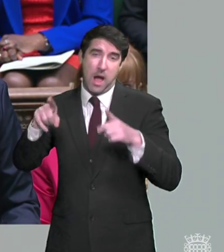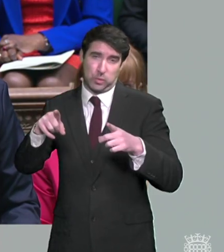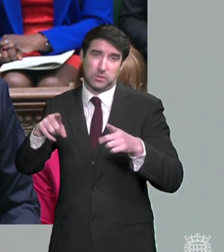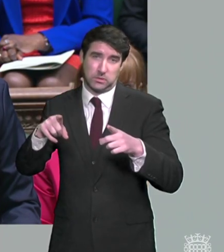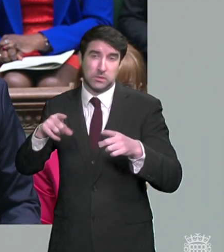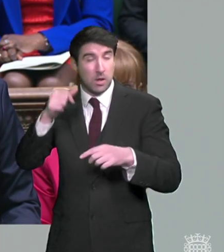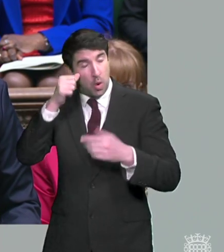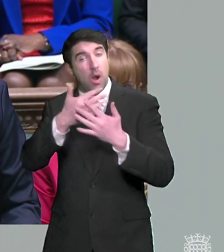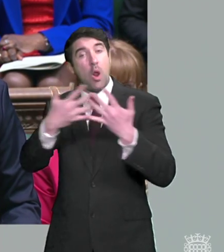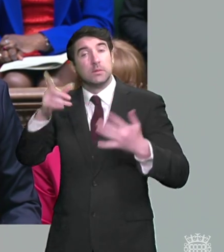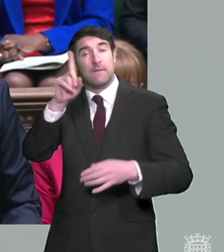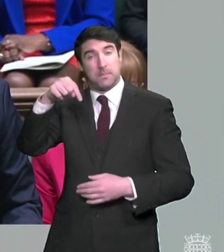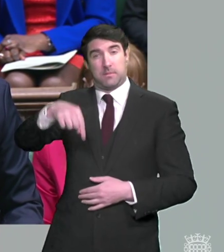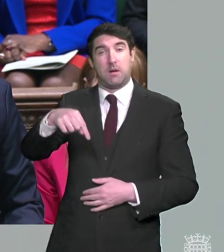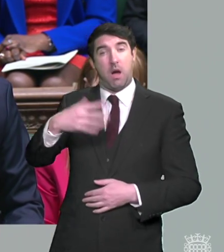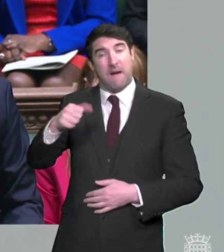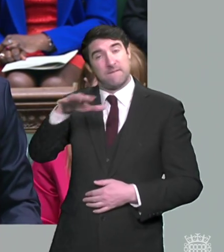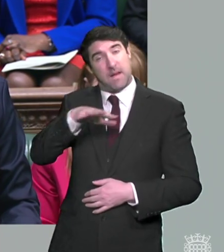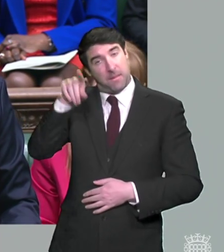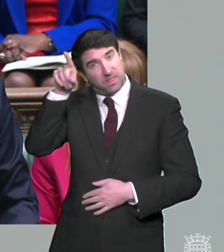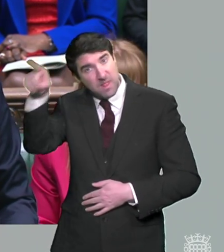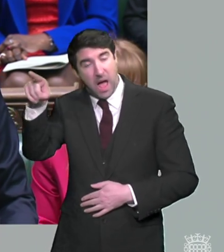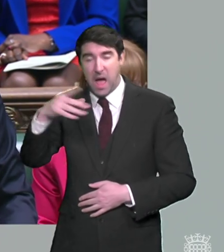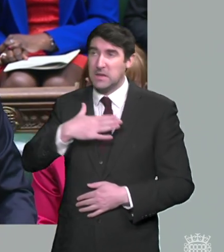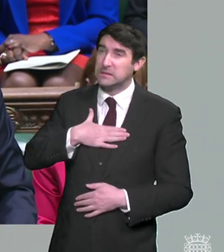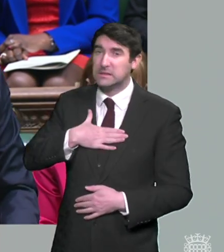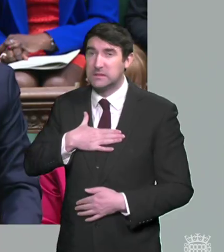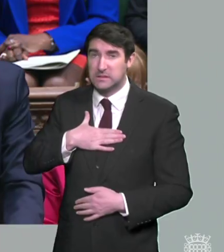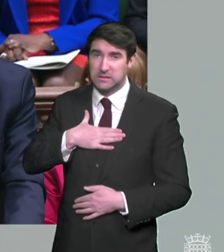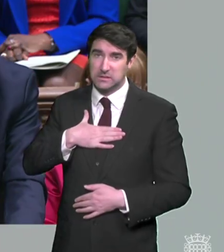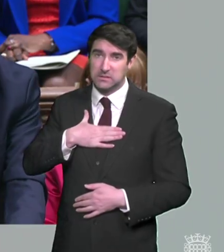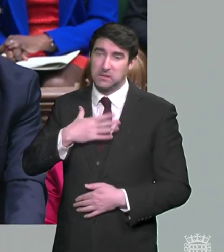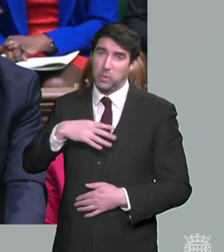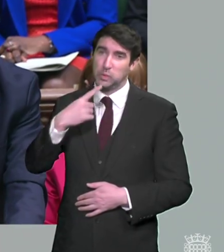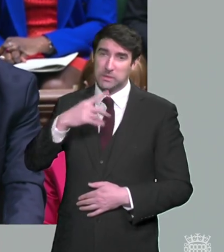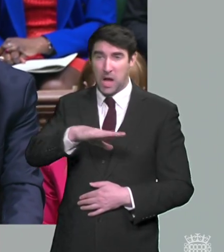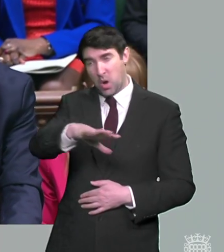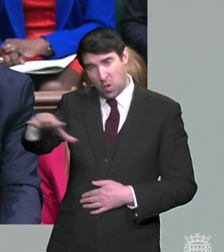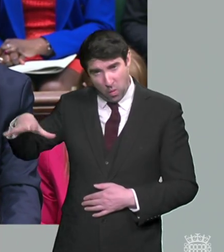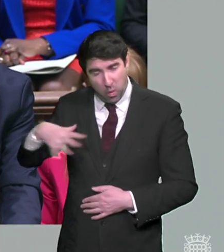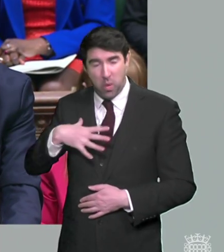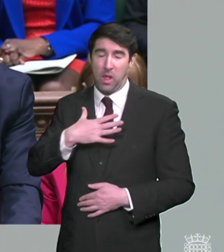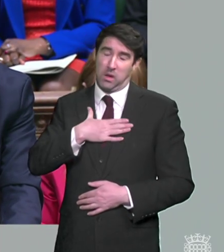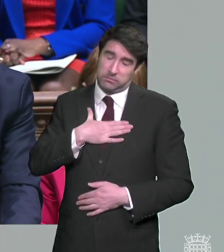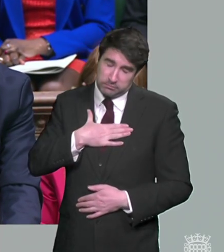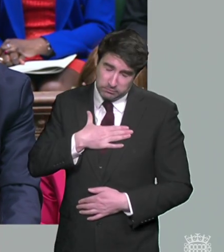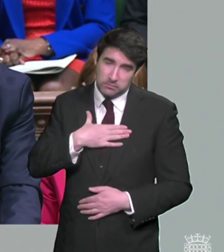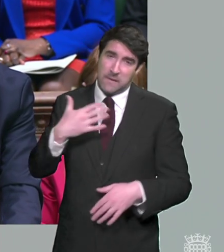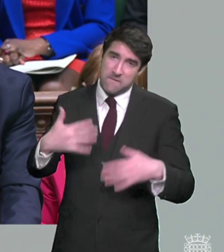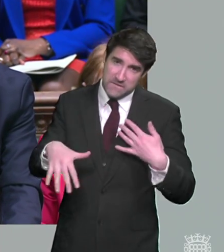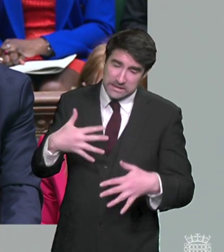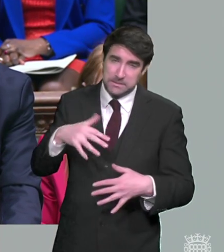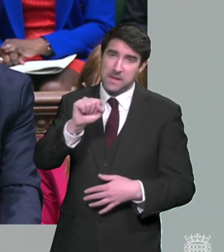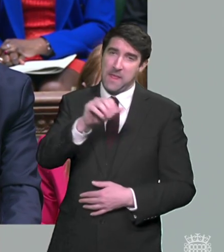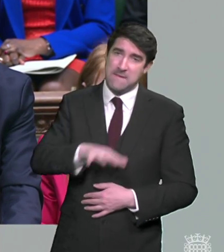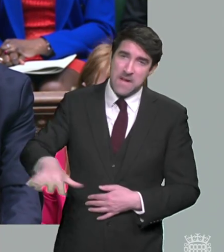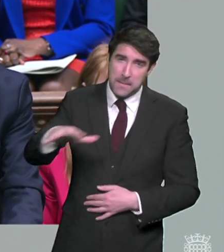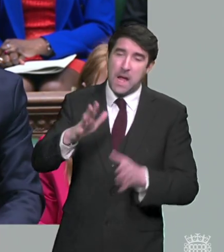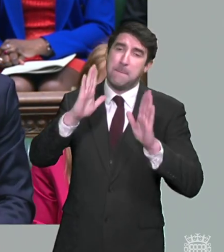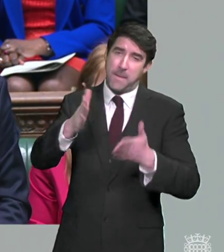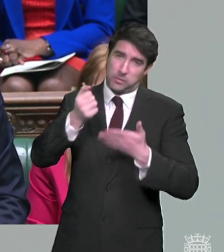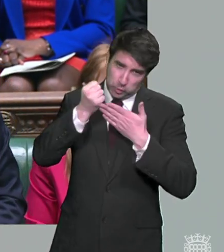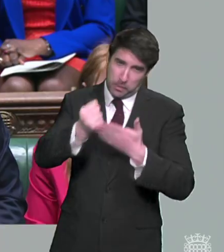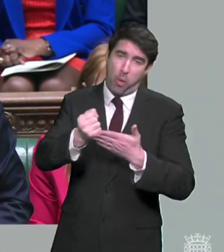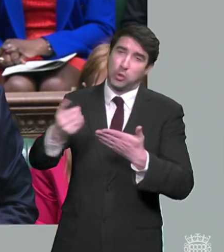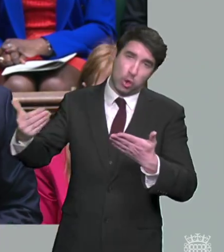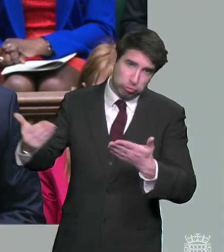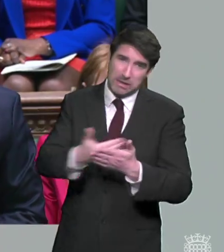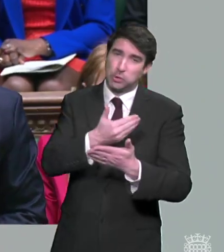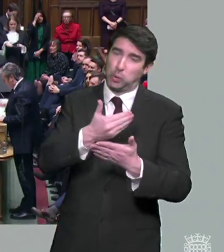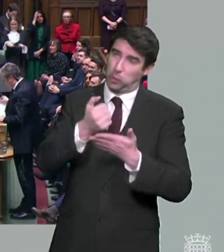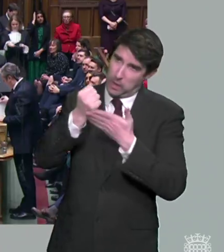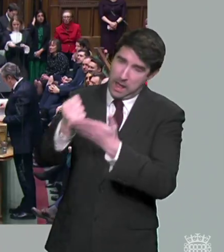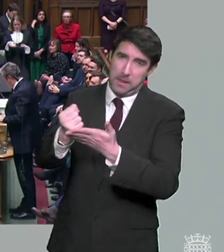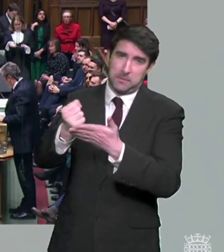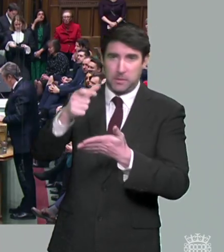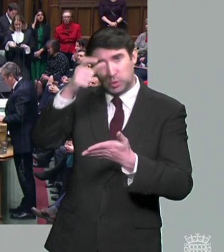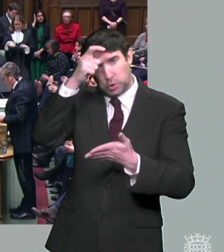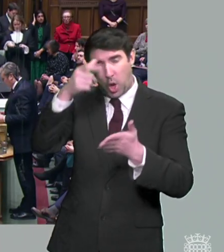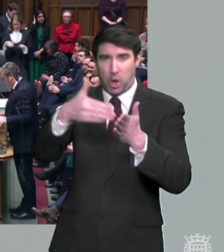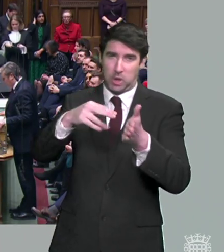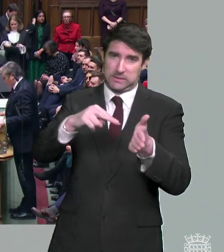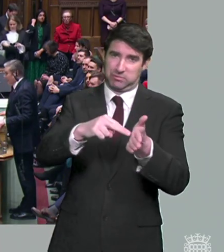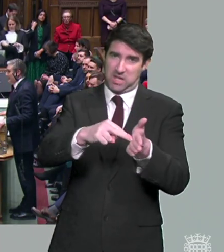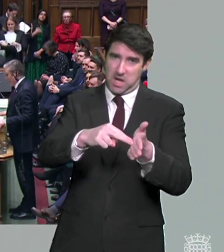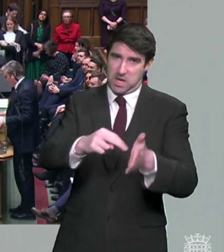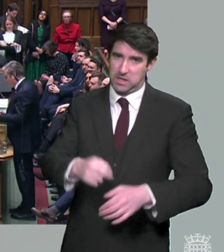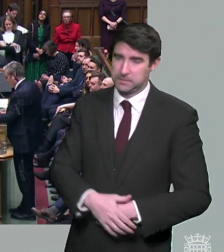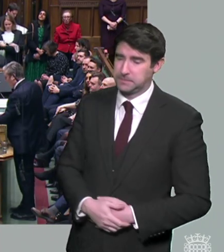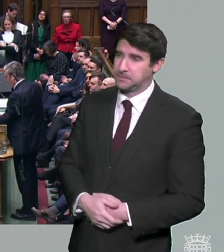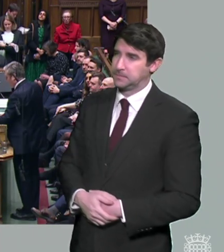I am sure I speak for the whole House in saying that our hearts go out to each and every victim and their families, and we must do all we can to support the rescue and recovery effort.